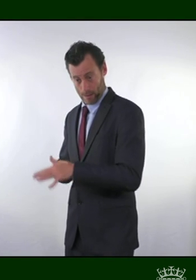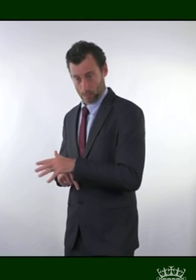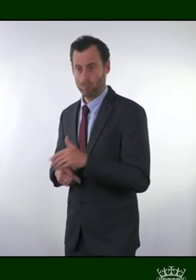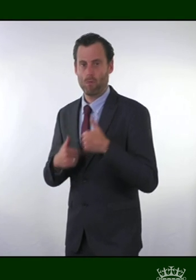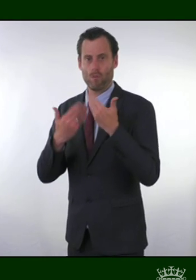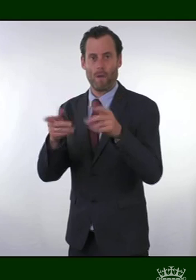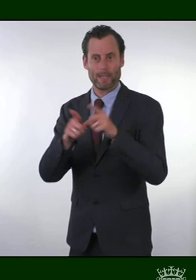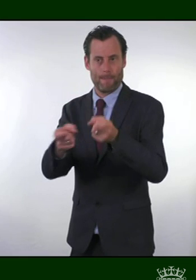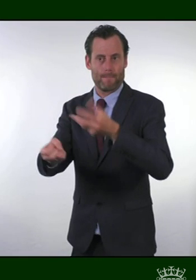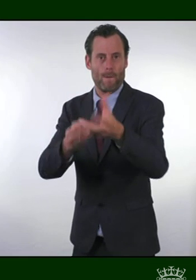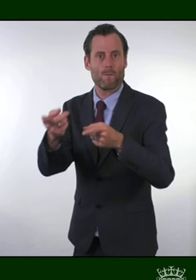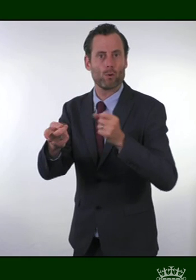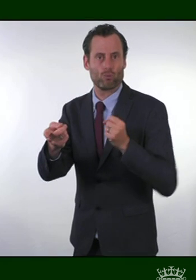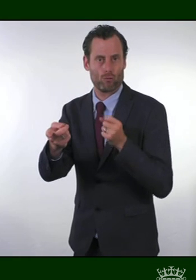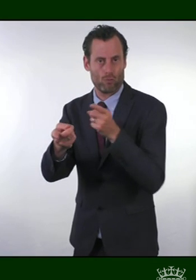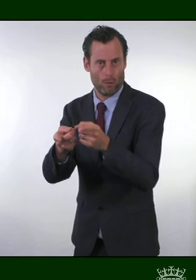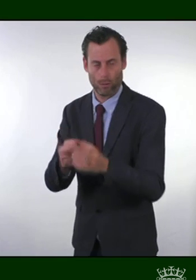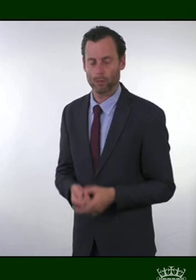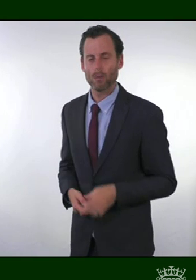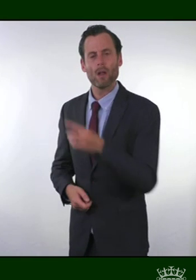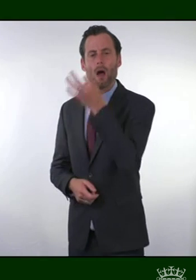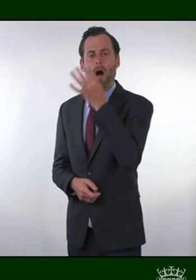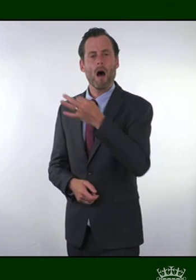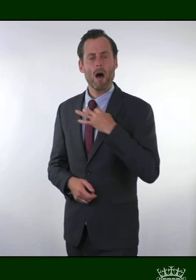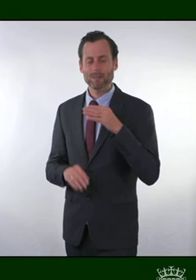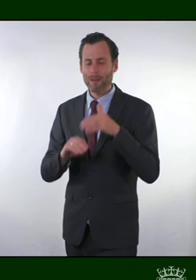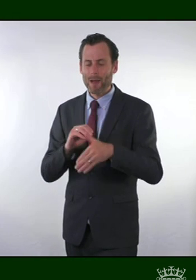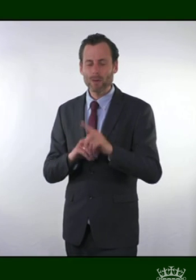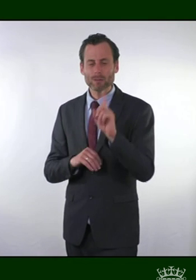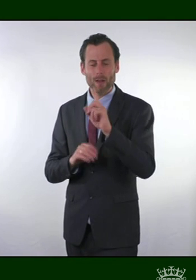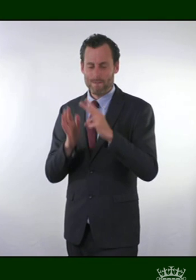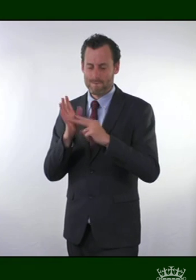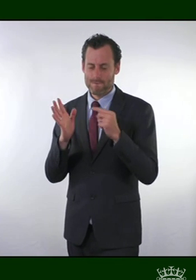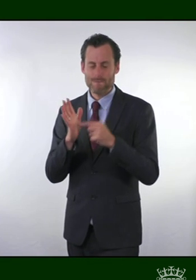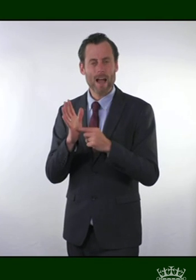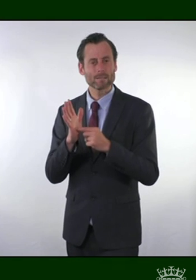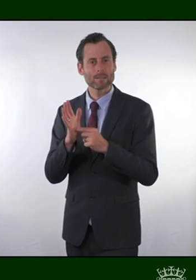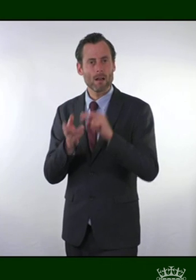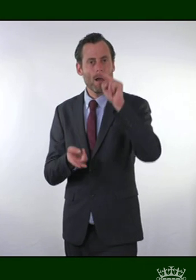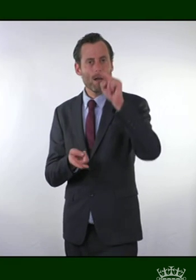The honourable Lady asked about the inclusion of different businesses in the VAT cut.